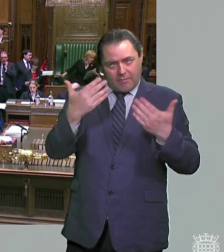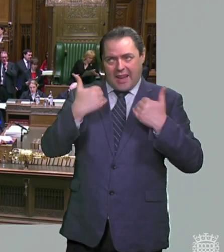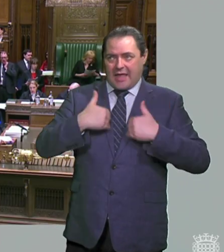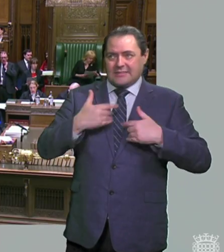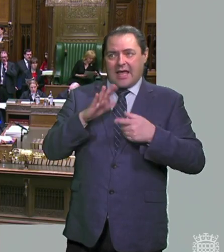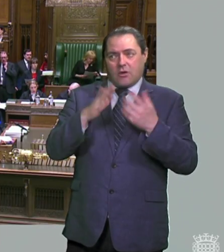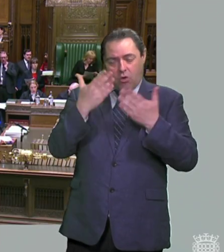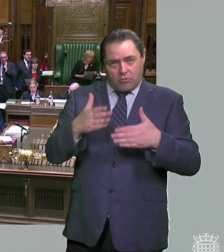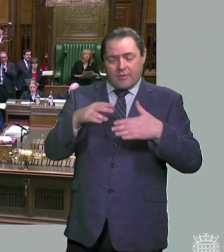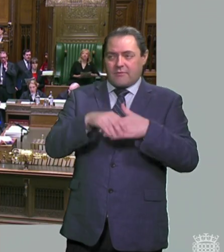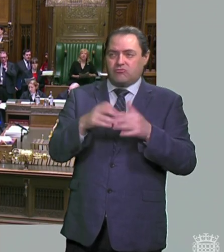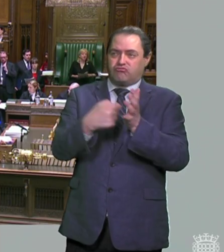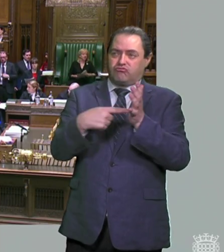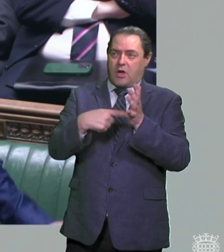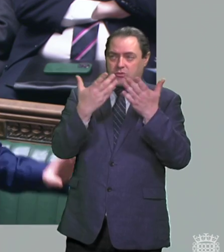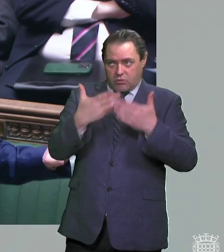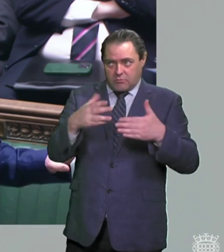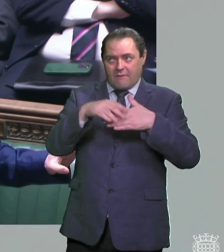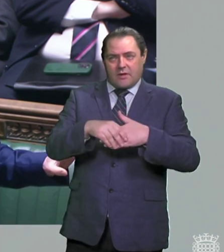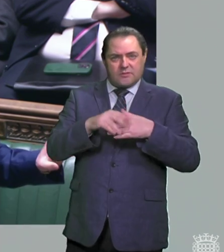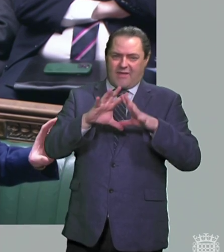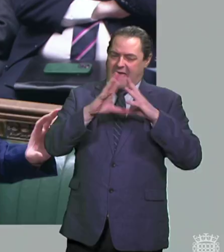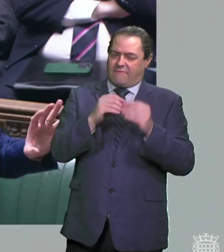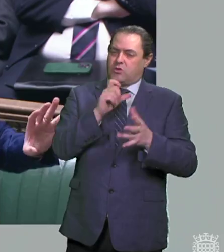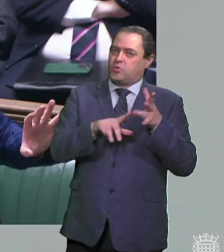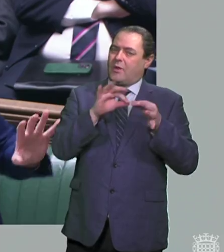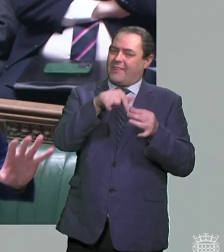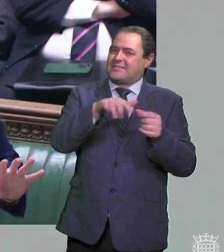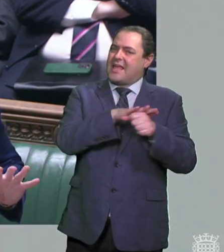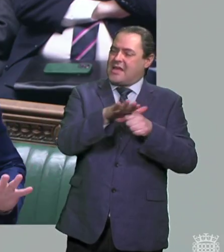I thank my right honourable Friend for all that she has done in this area.